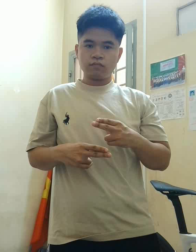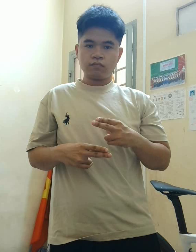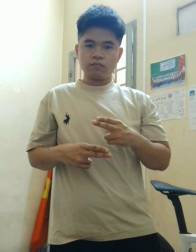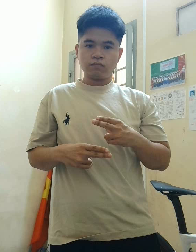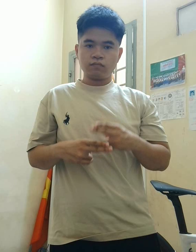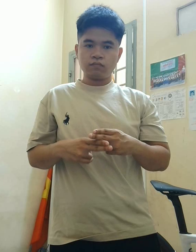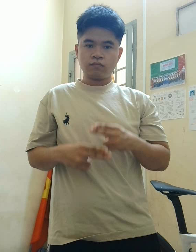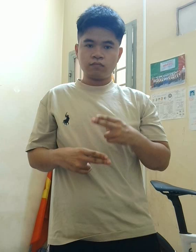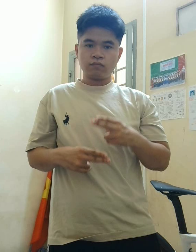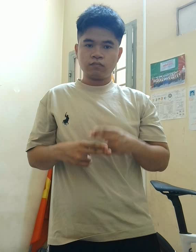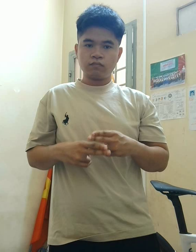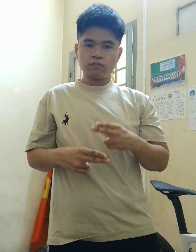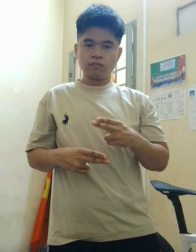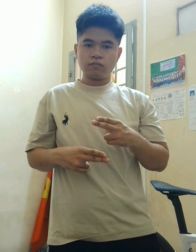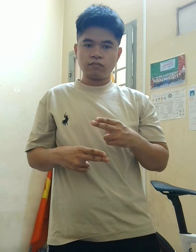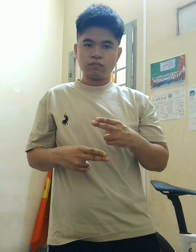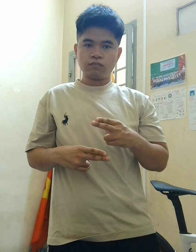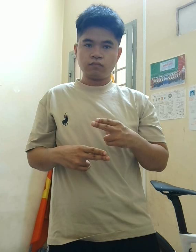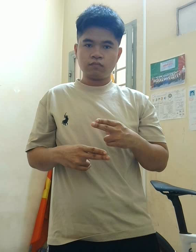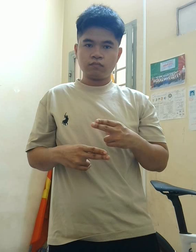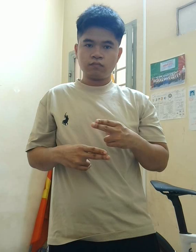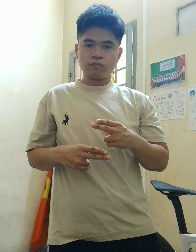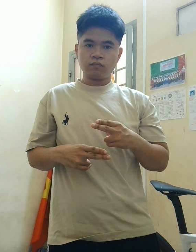ten